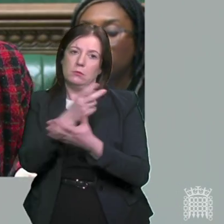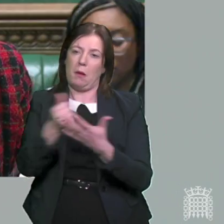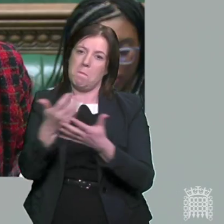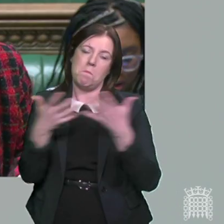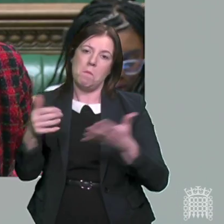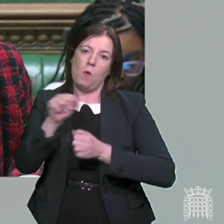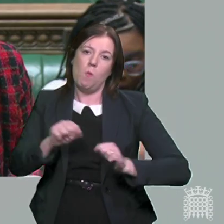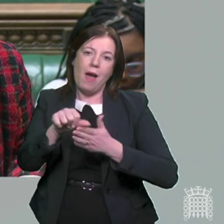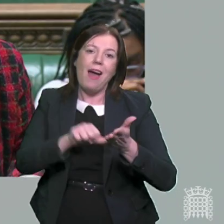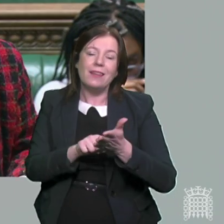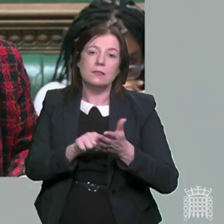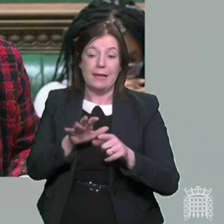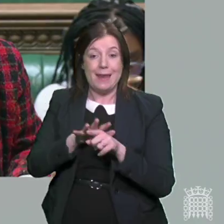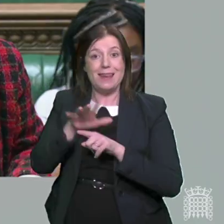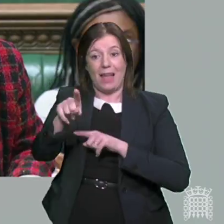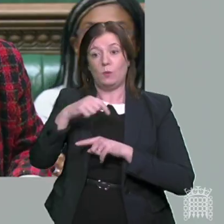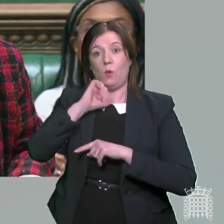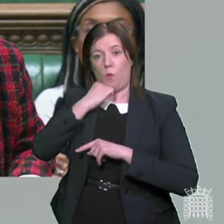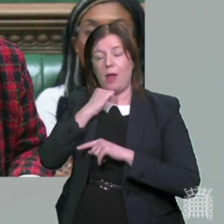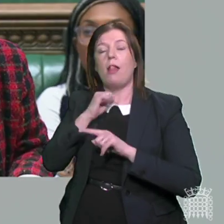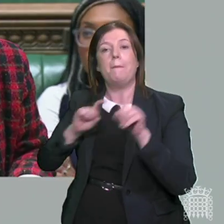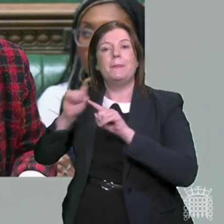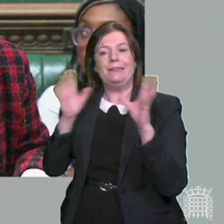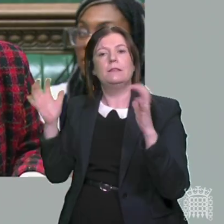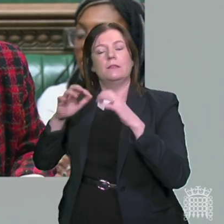I am meeting some of the campaigners on mesh removal next week.